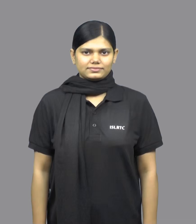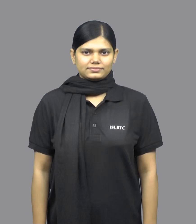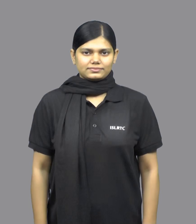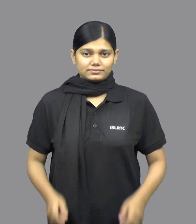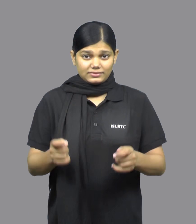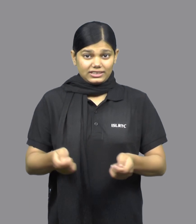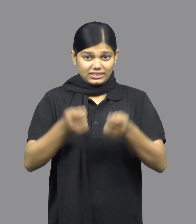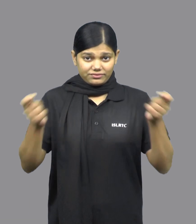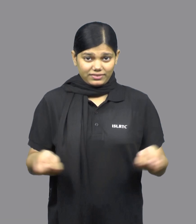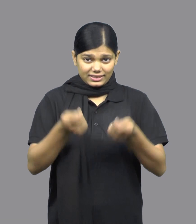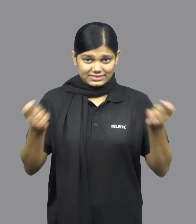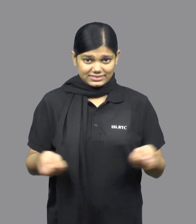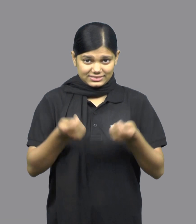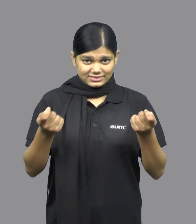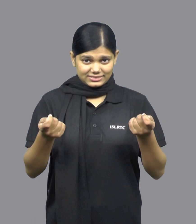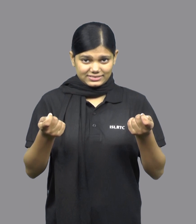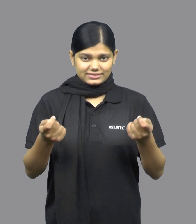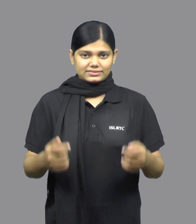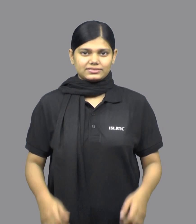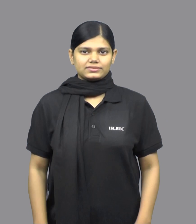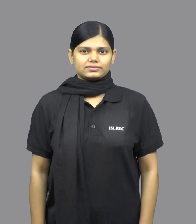Diwali